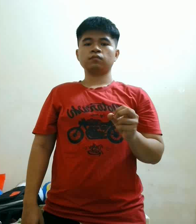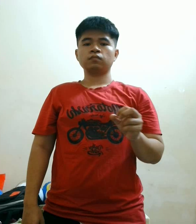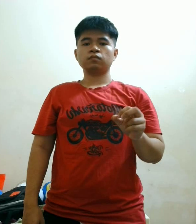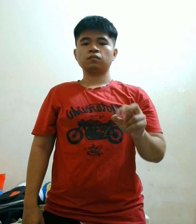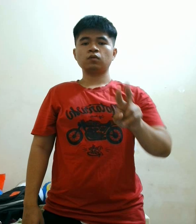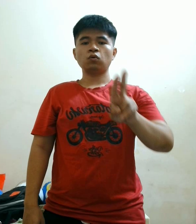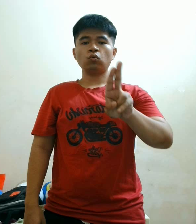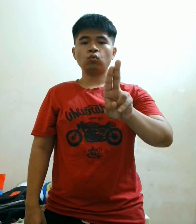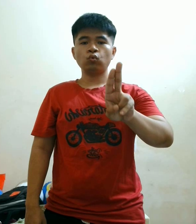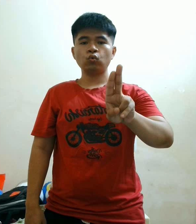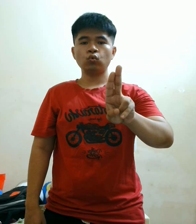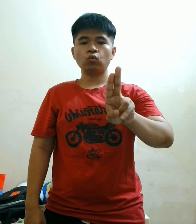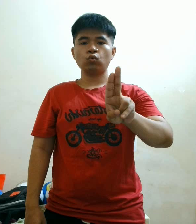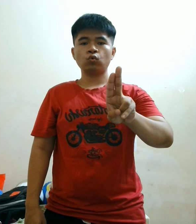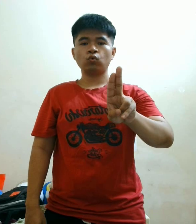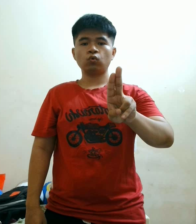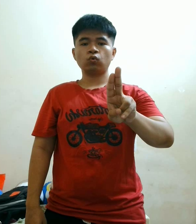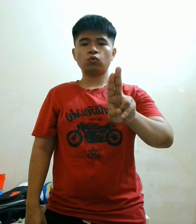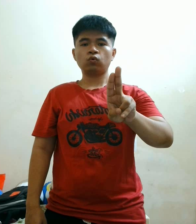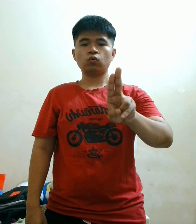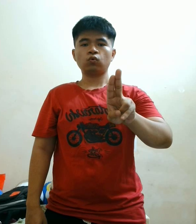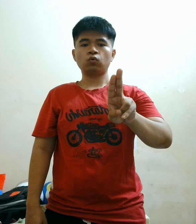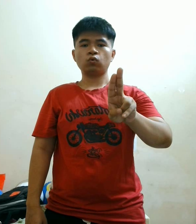u